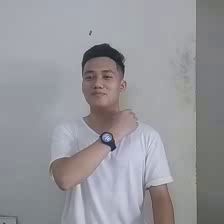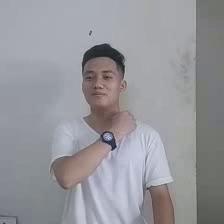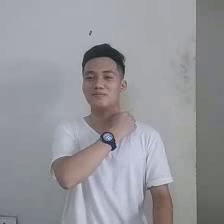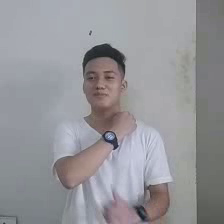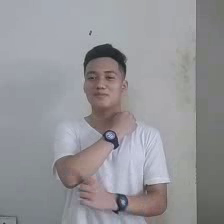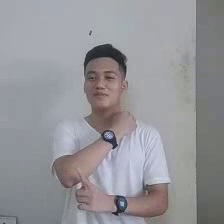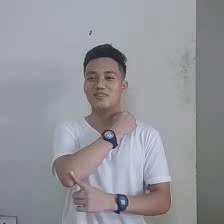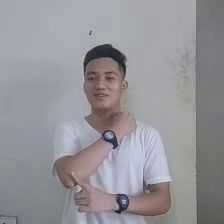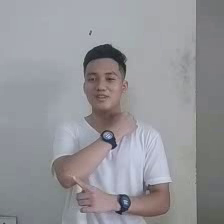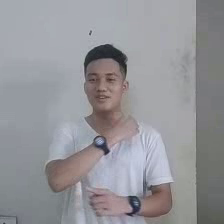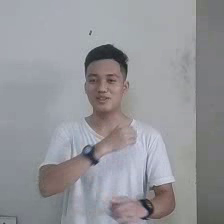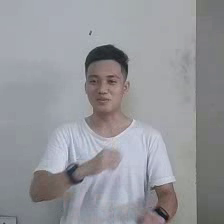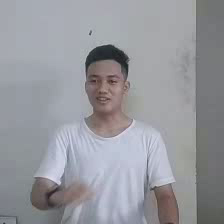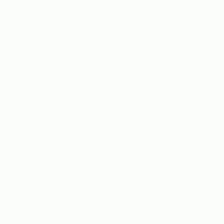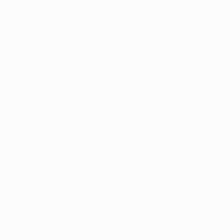Cám dỗ